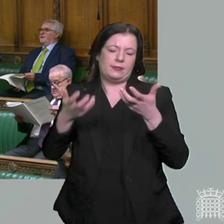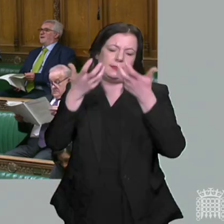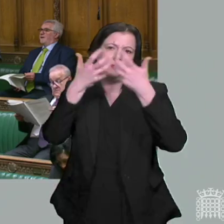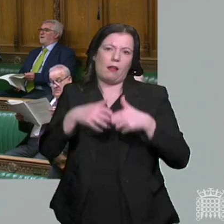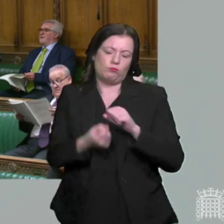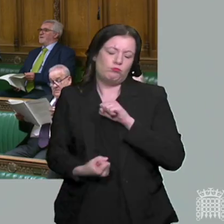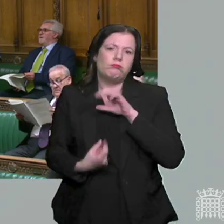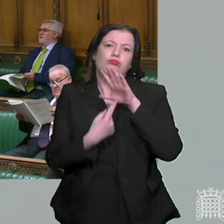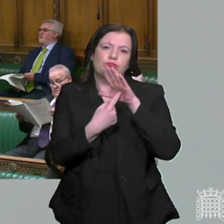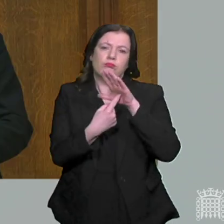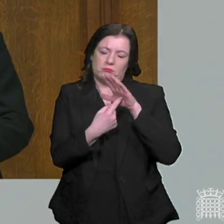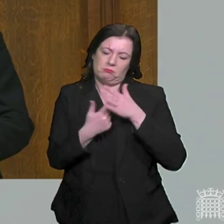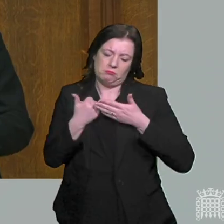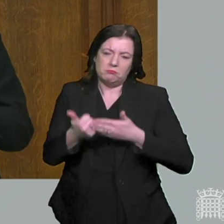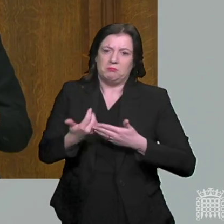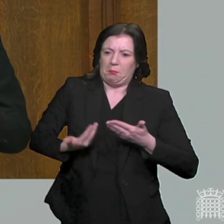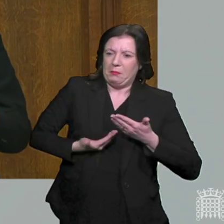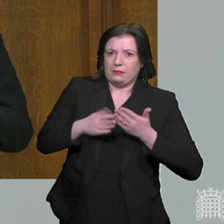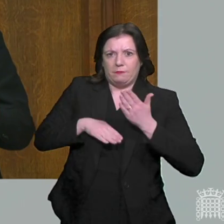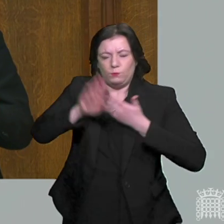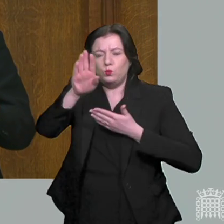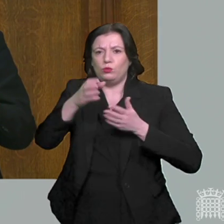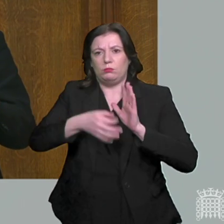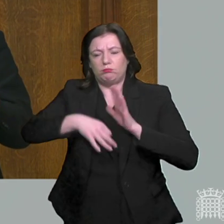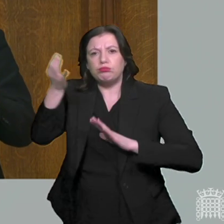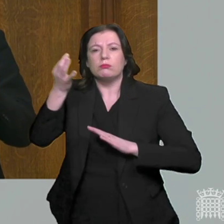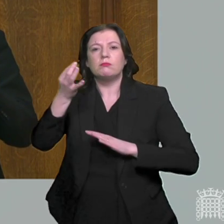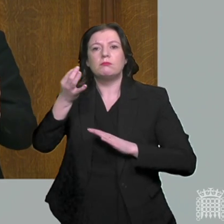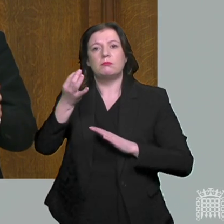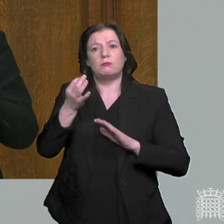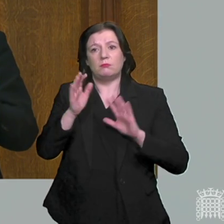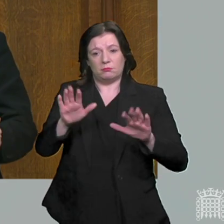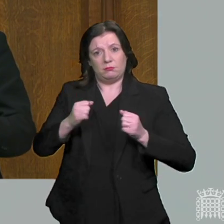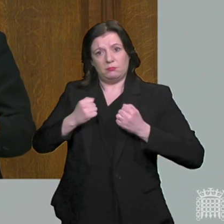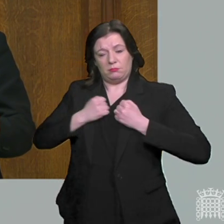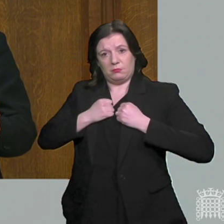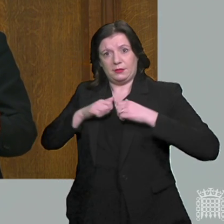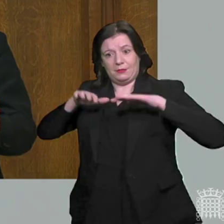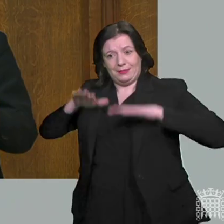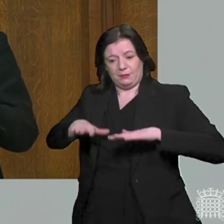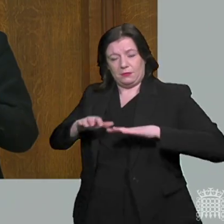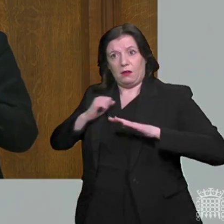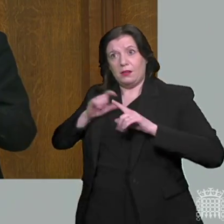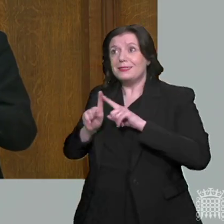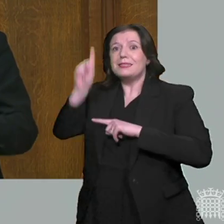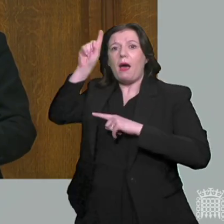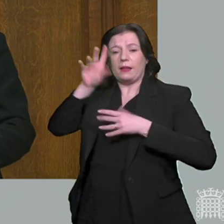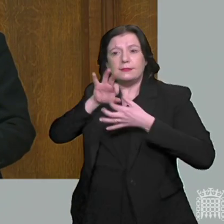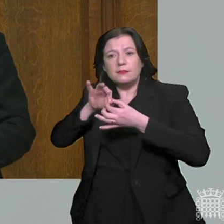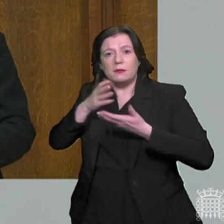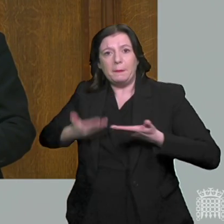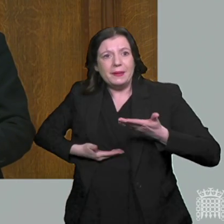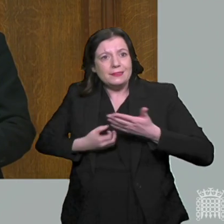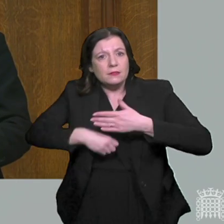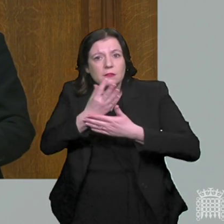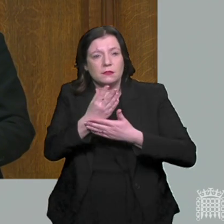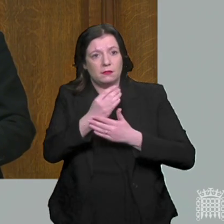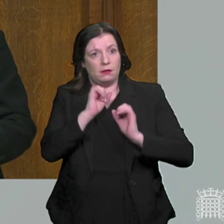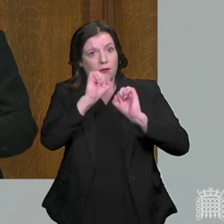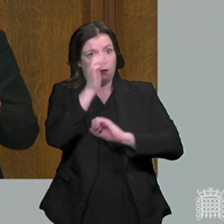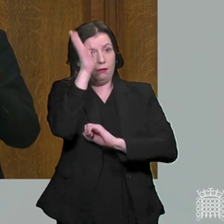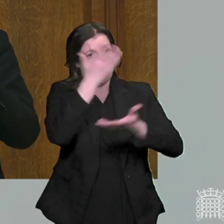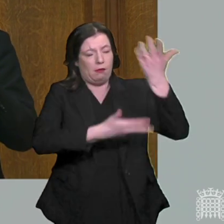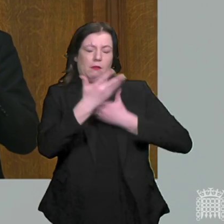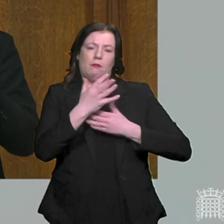It has to be good for our country. On the domestic space industry, I very much welcome what the Minister has just said.